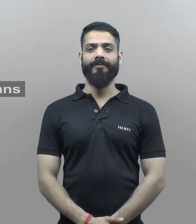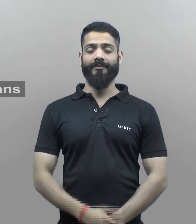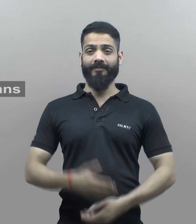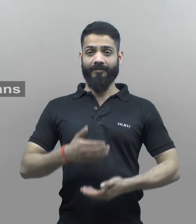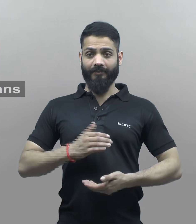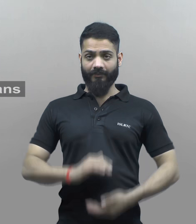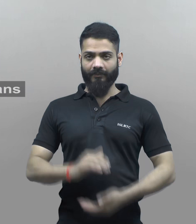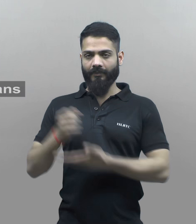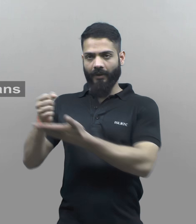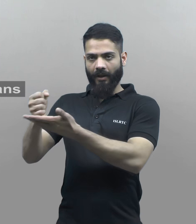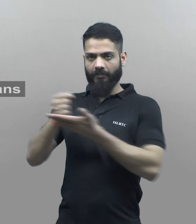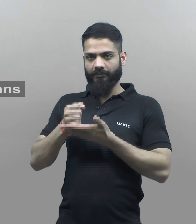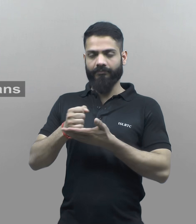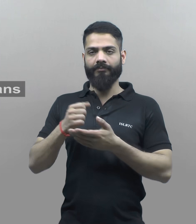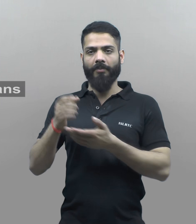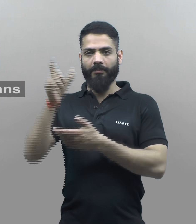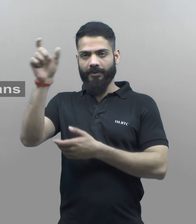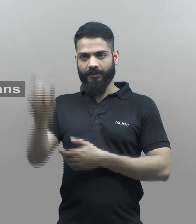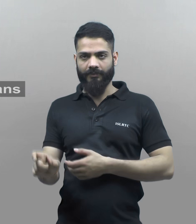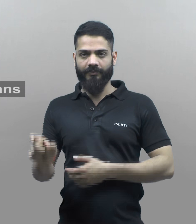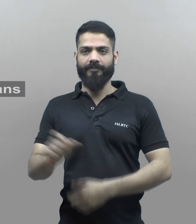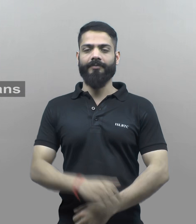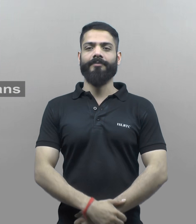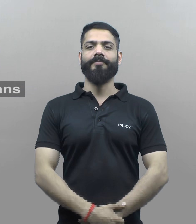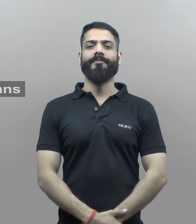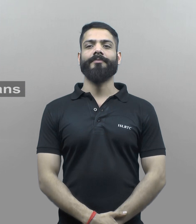Obstetricians